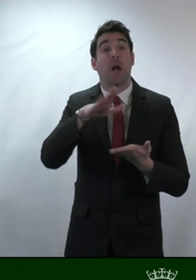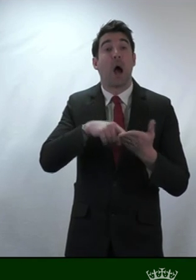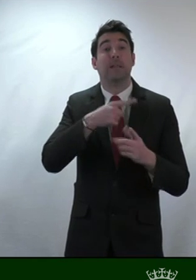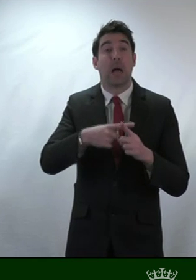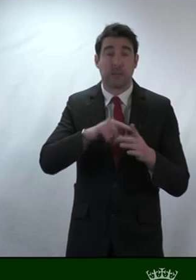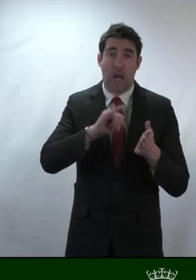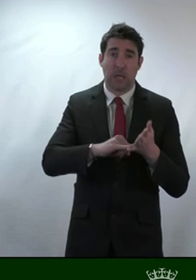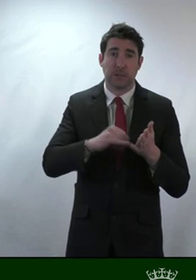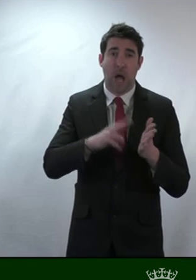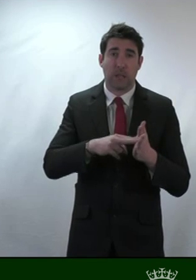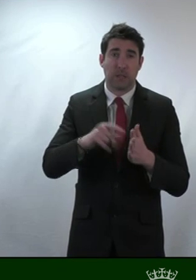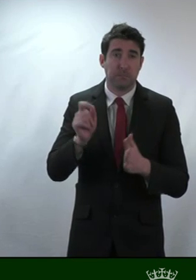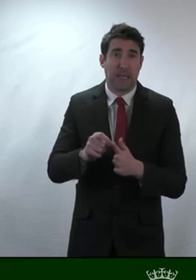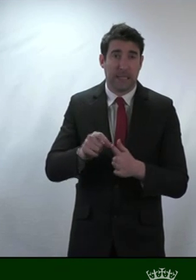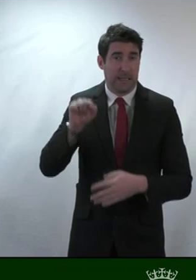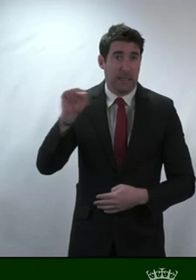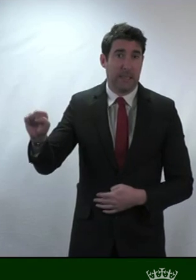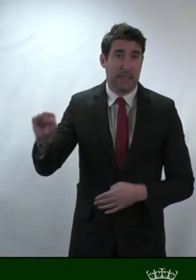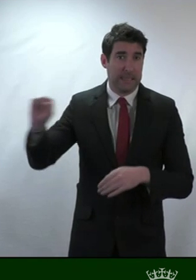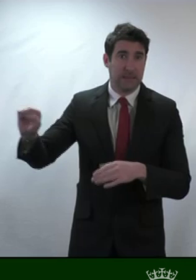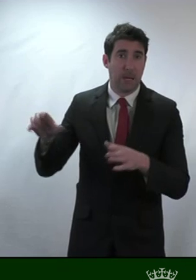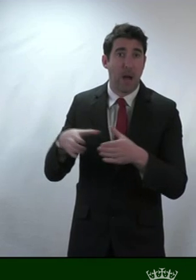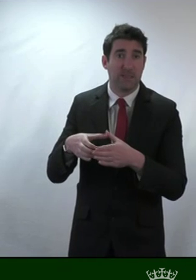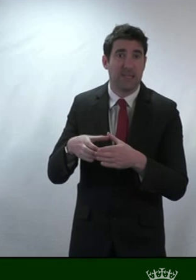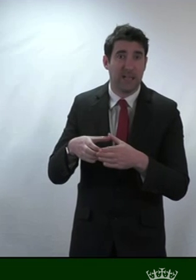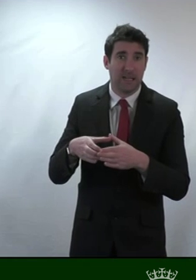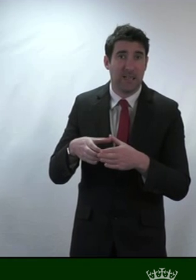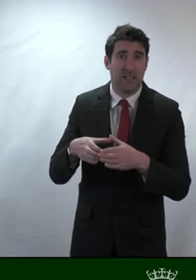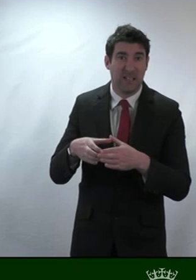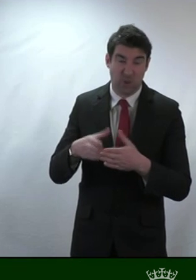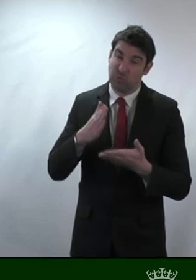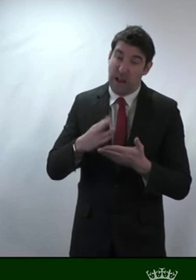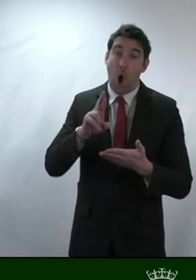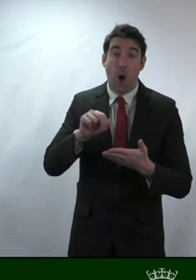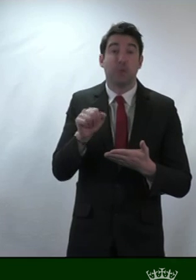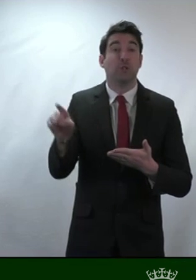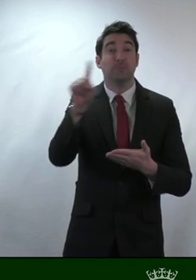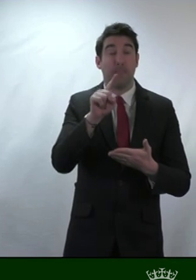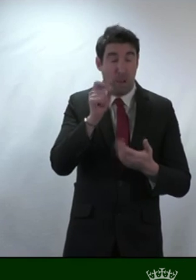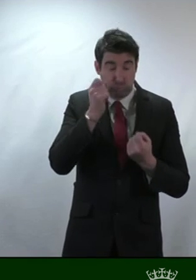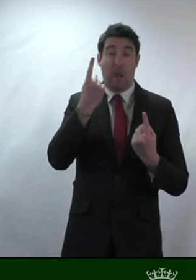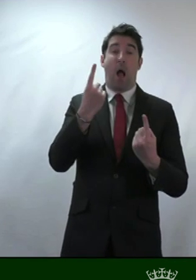That is the problem that Scotland faces, and I hope that the people of Scotland can see it.